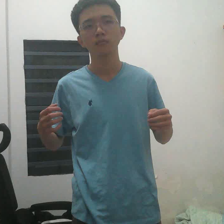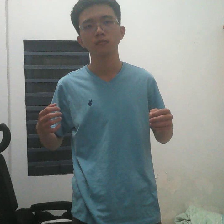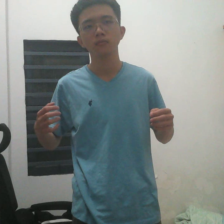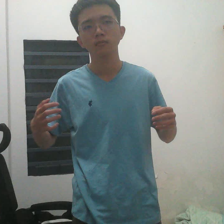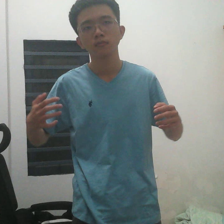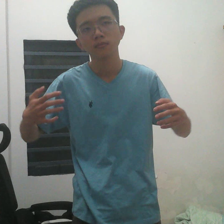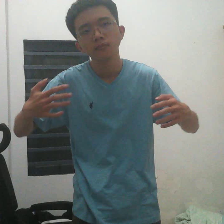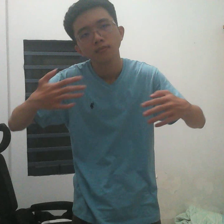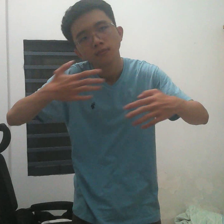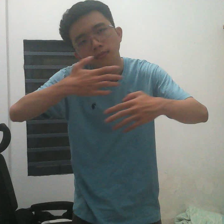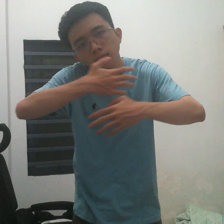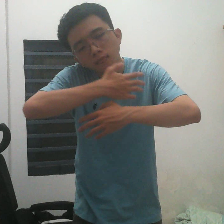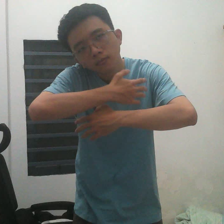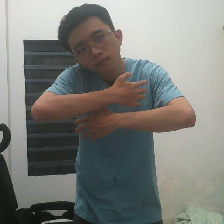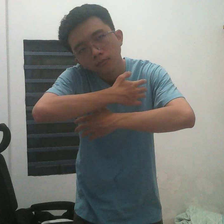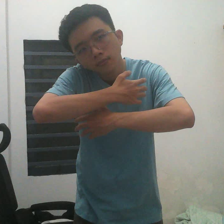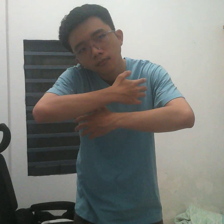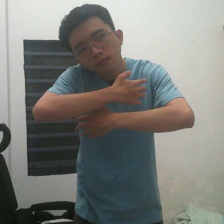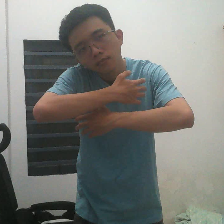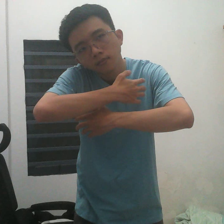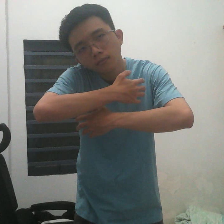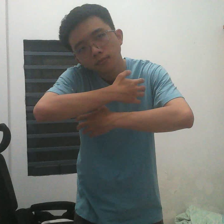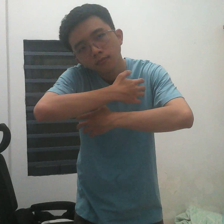om